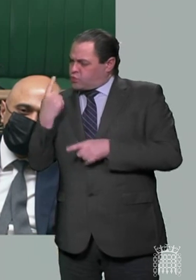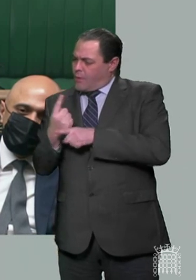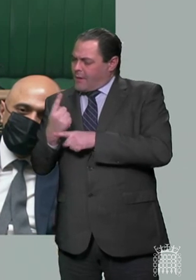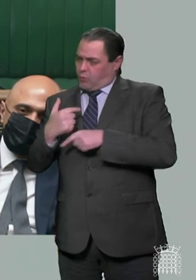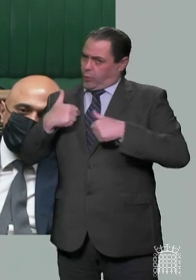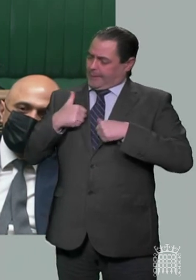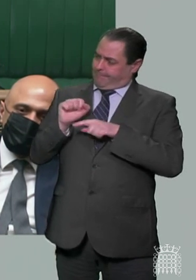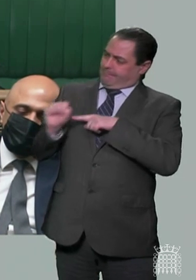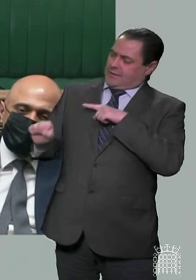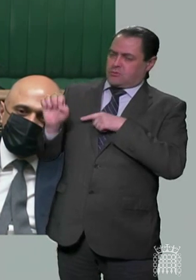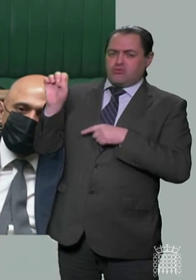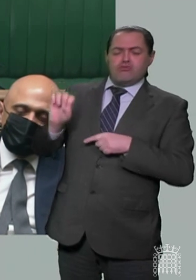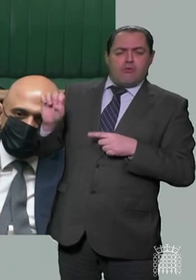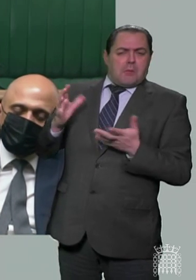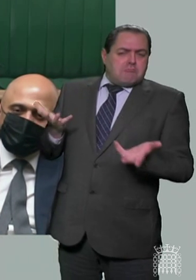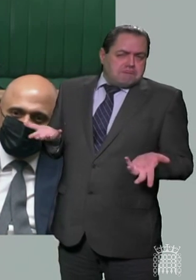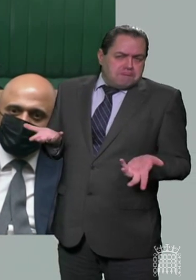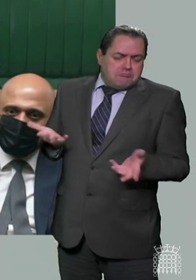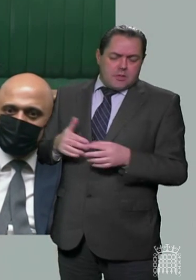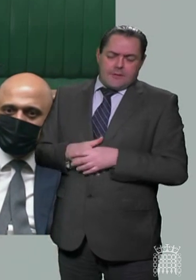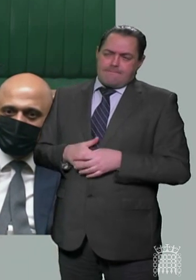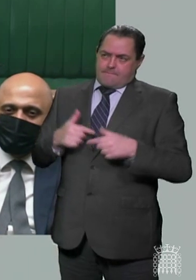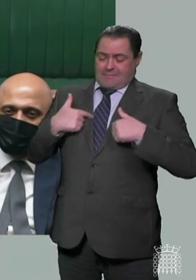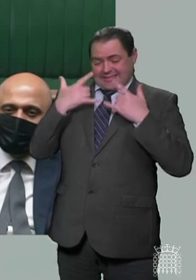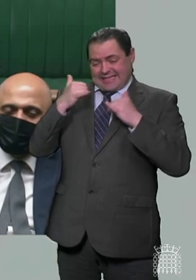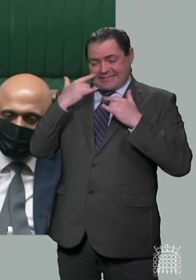That is the reality though. Testing is a good thing.